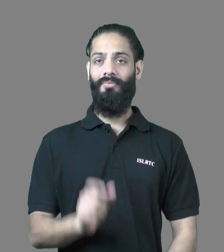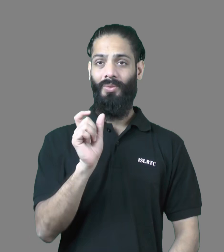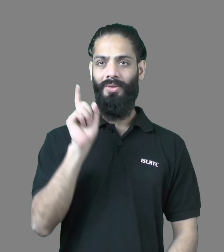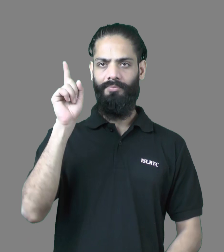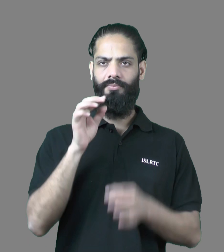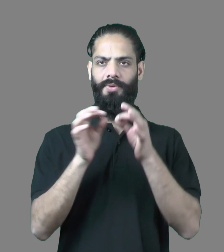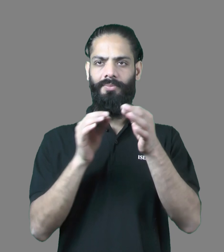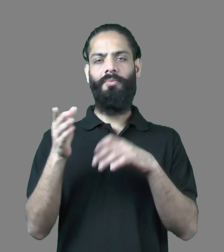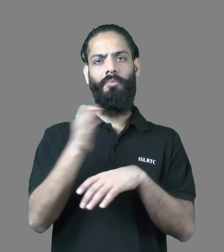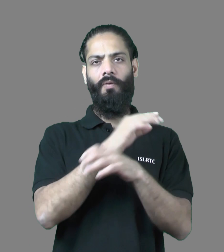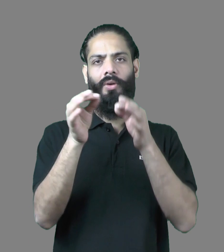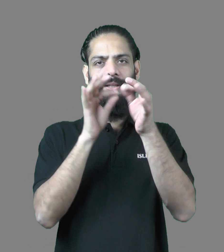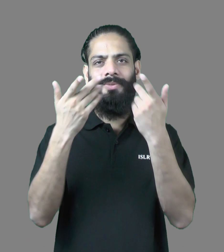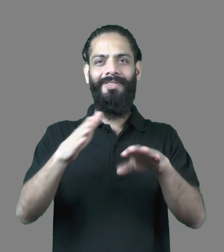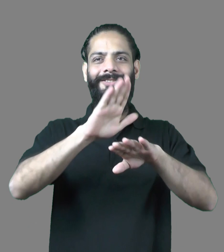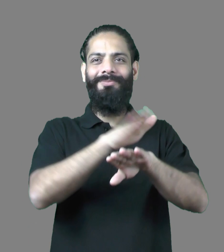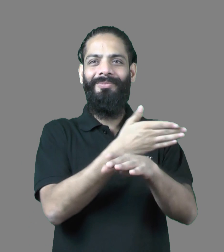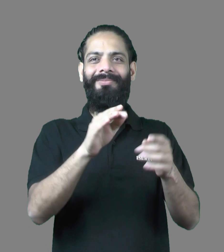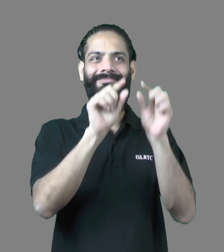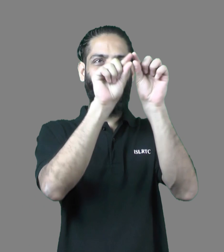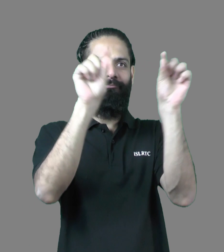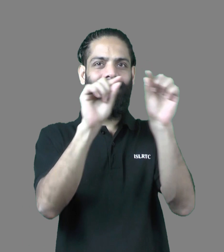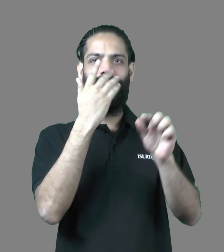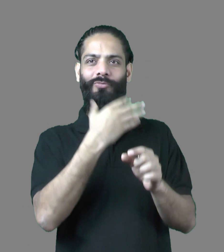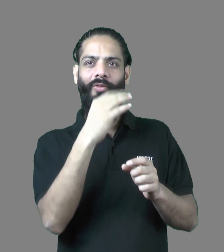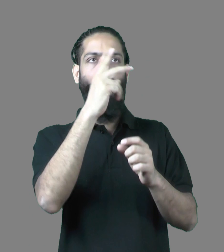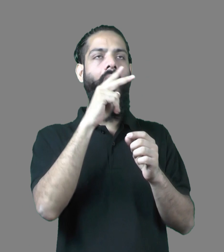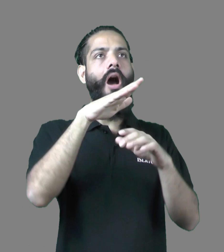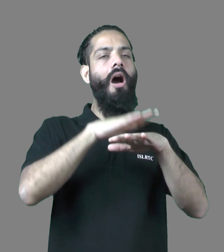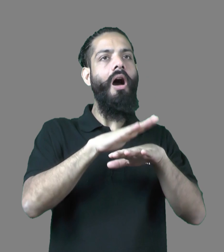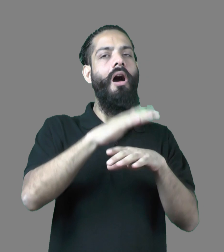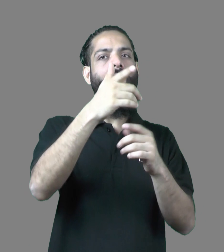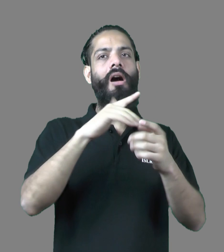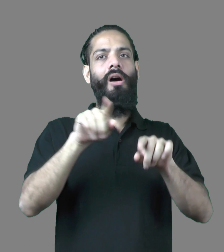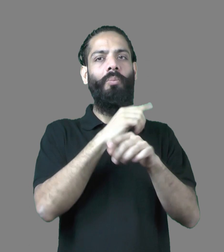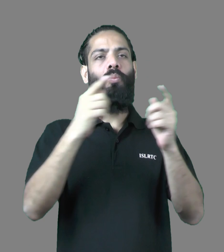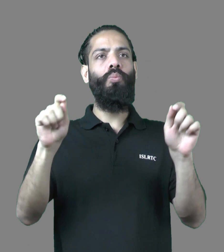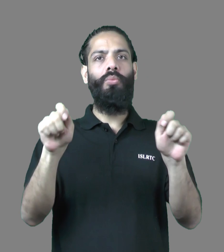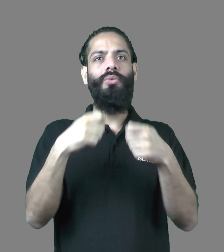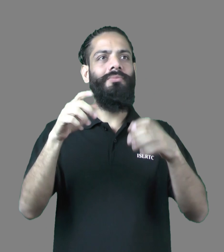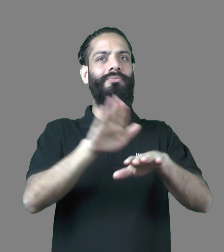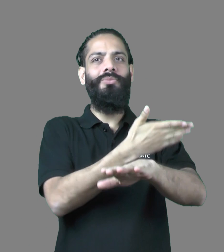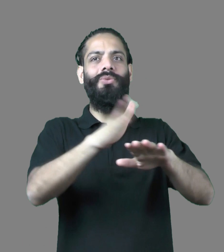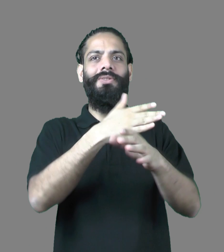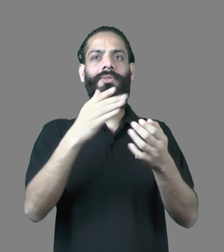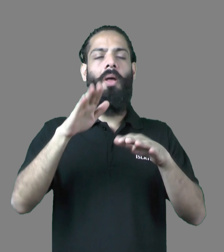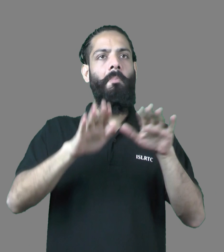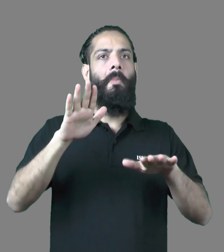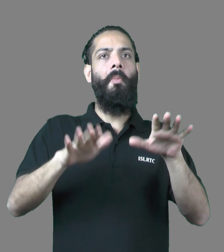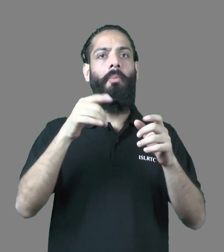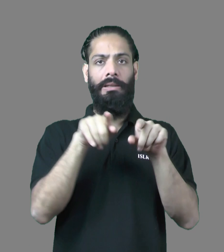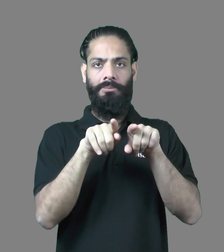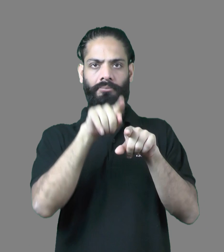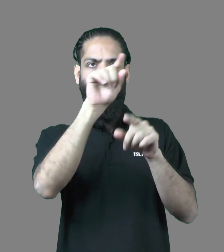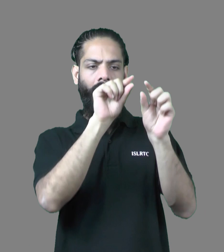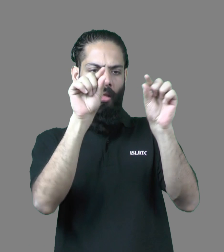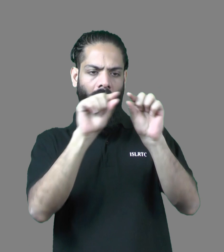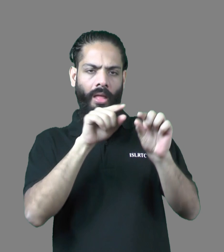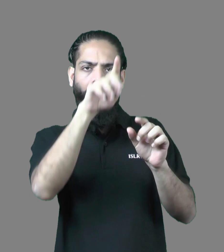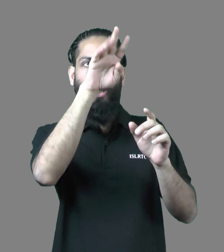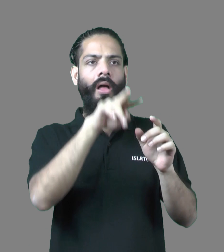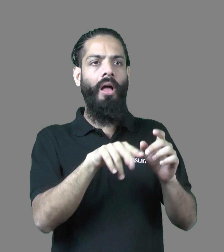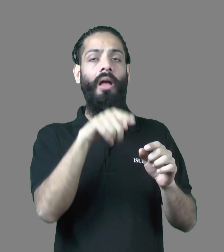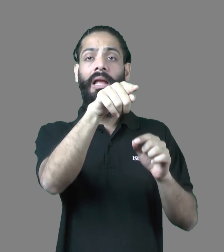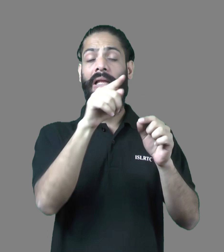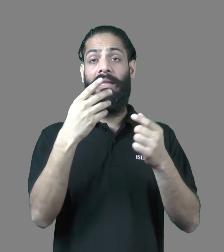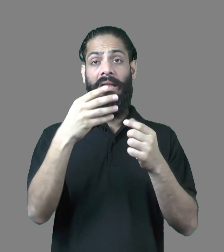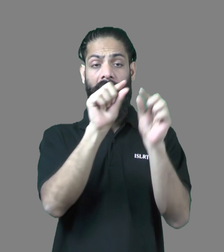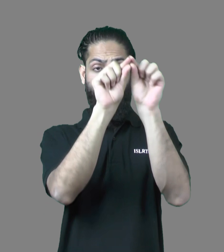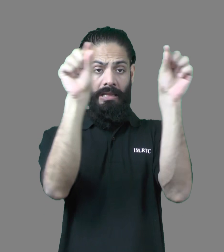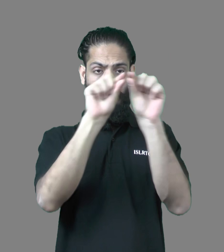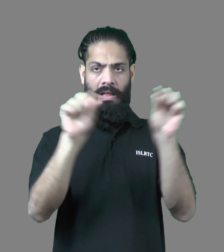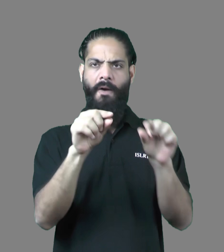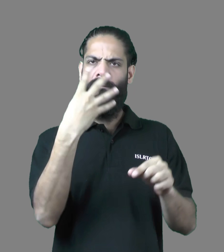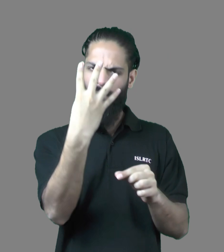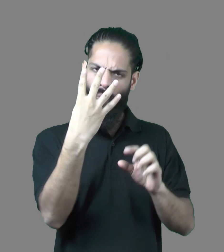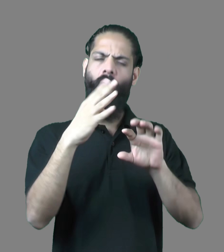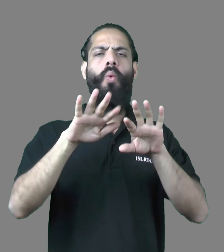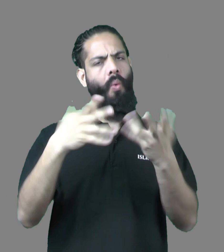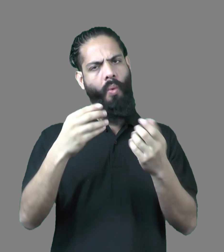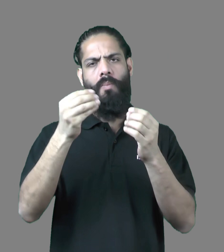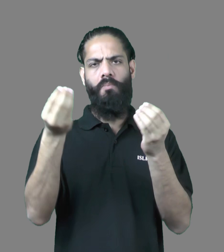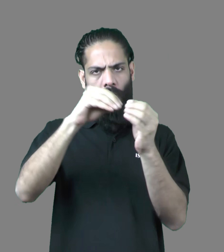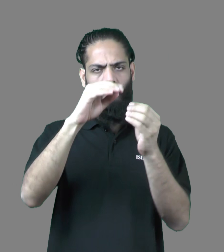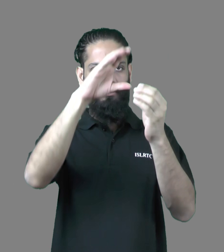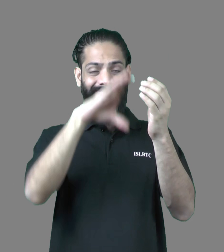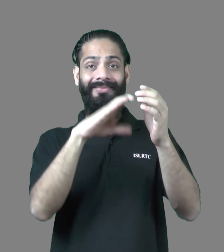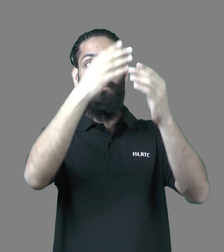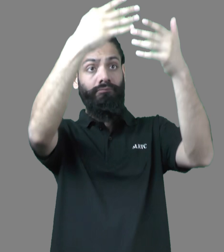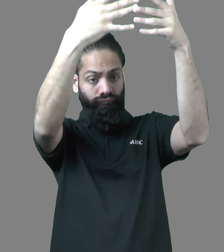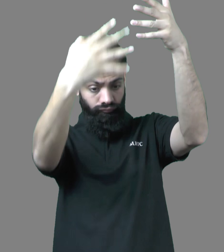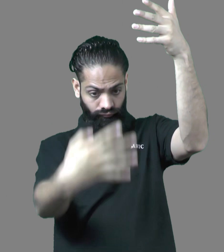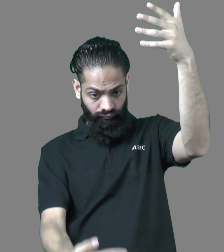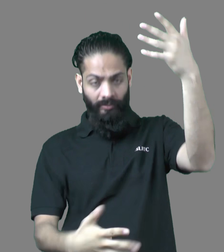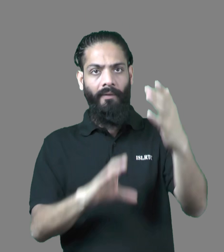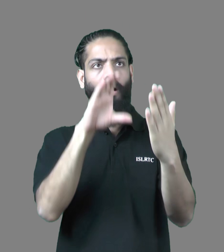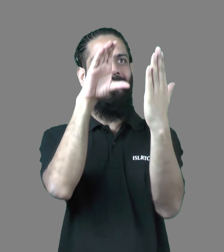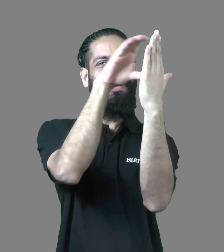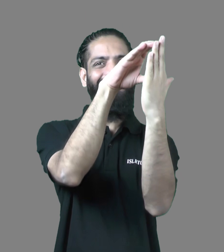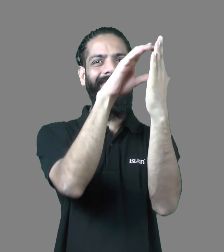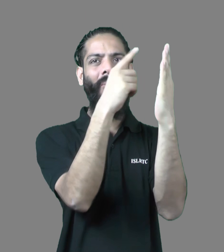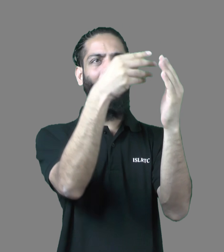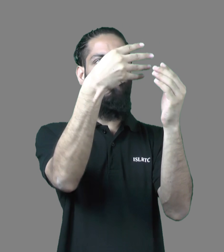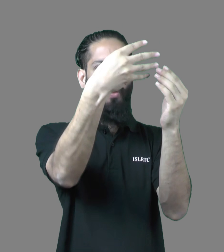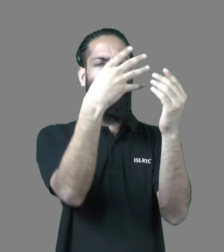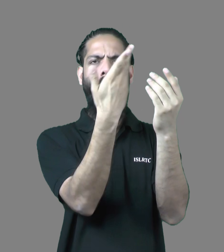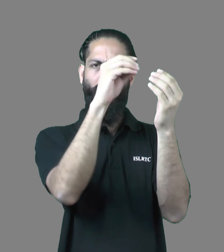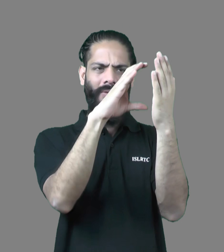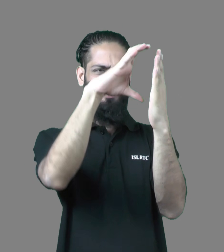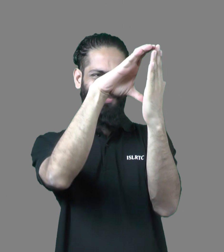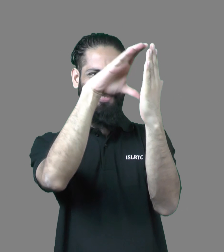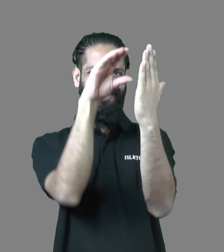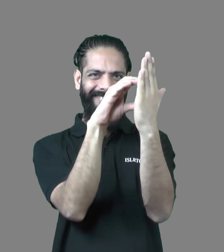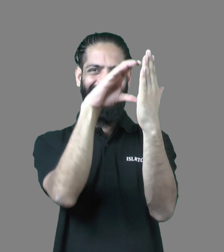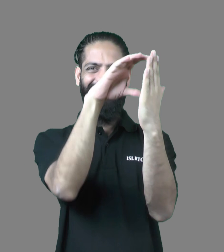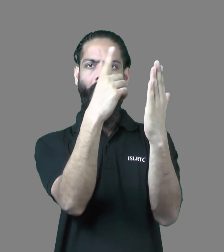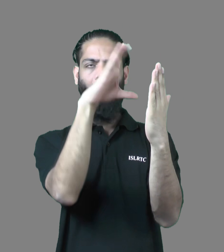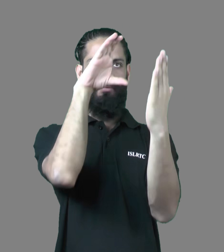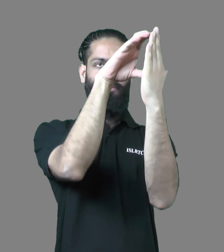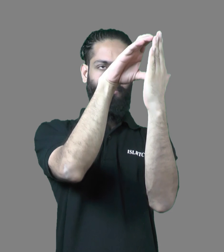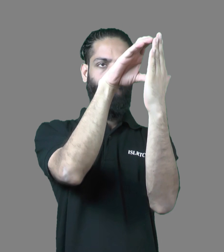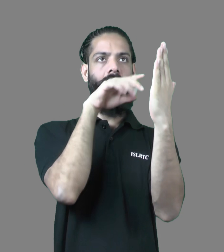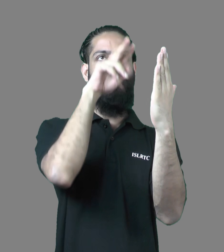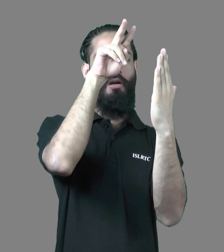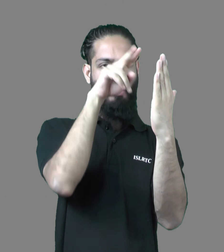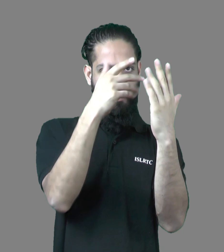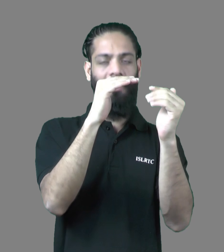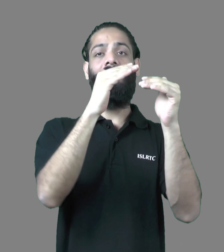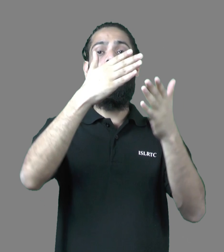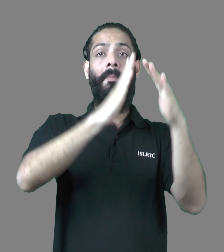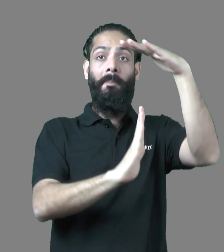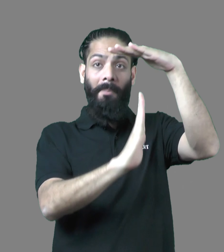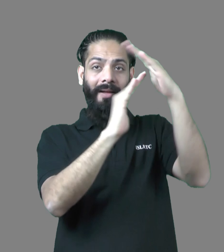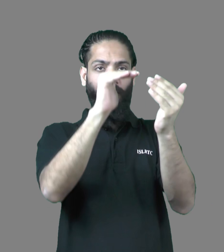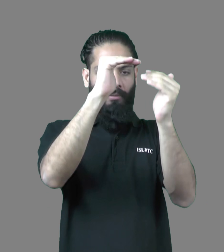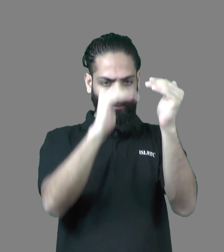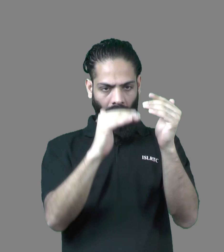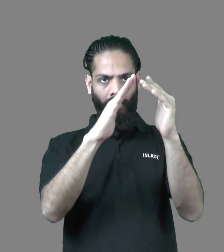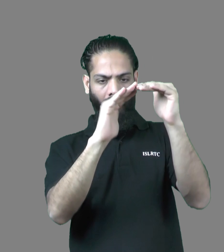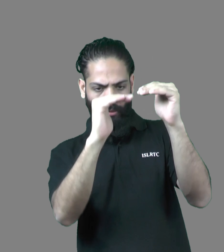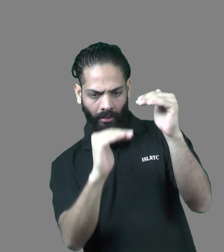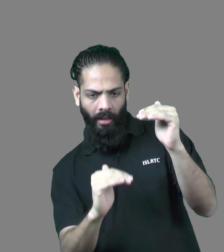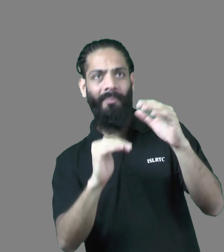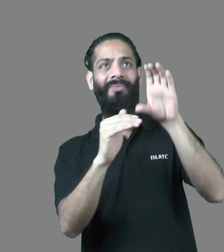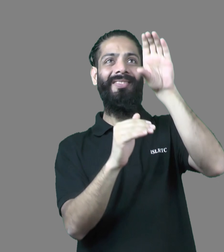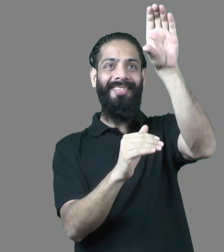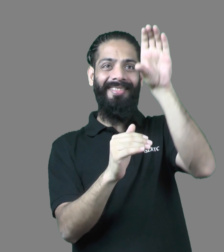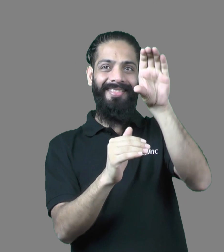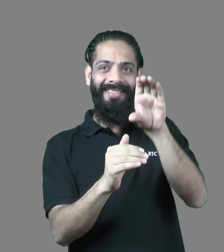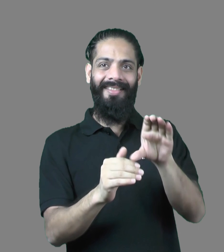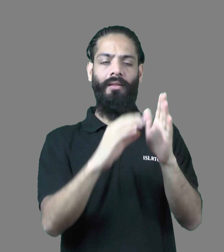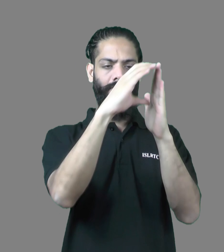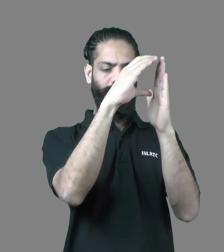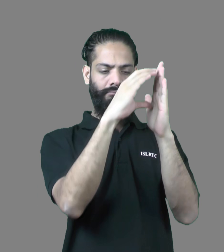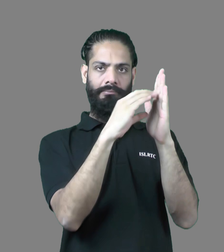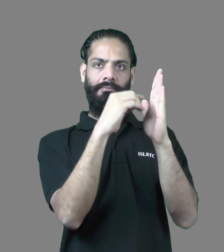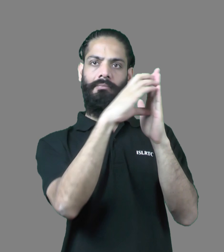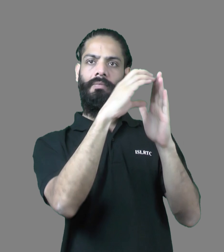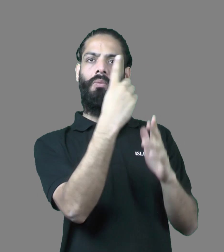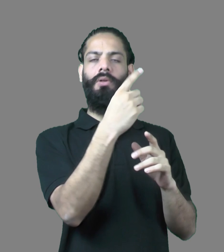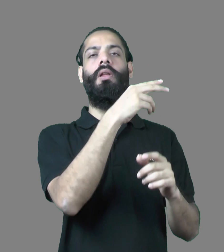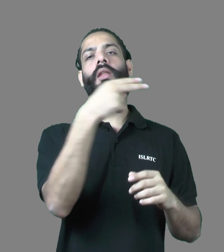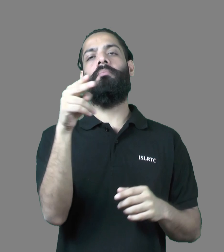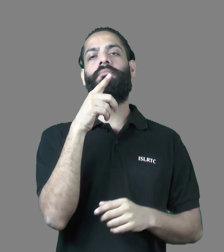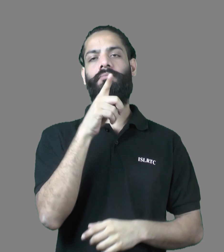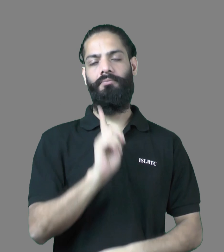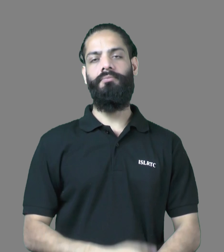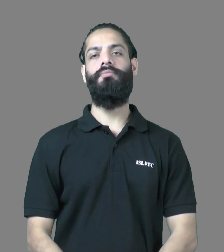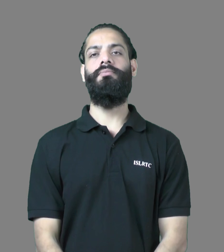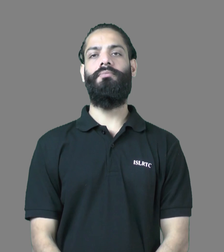Stanza